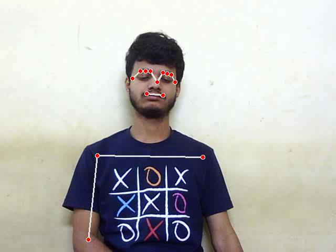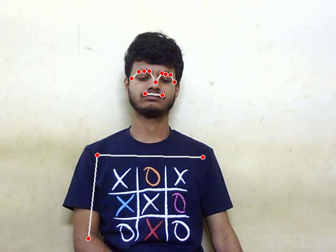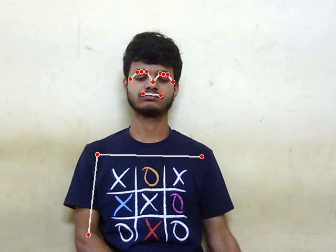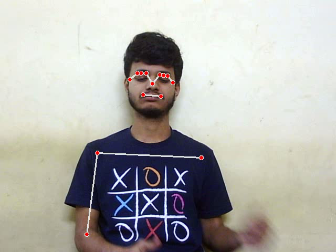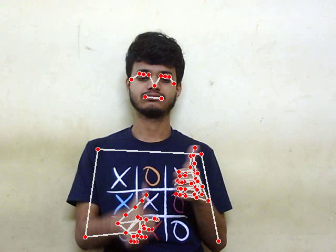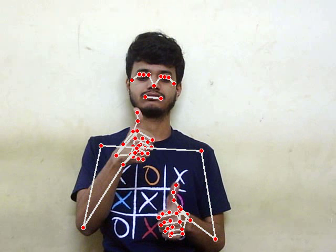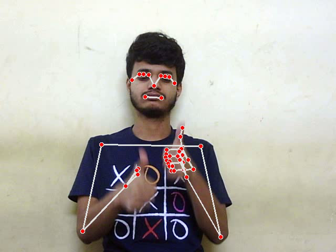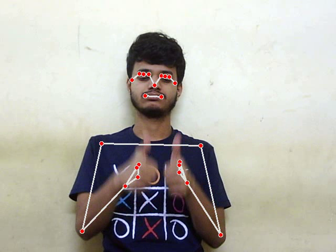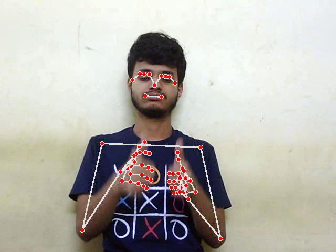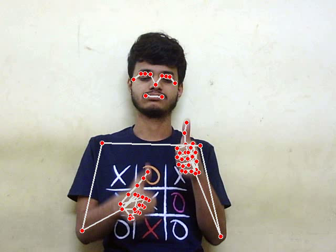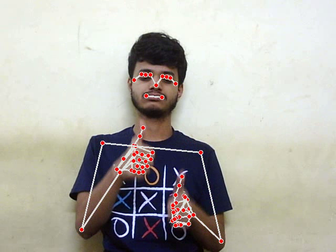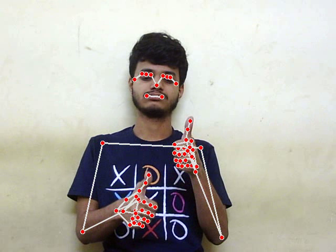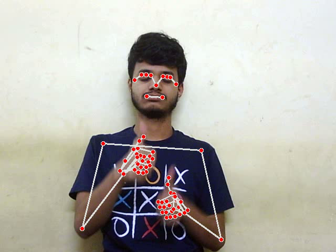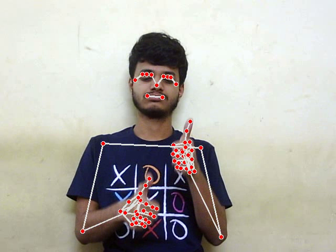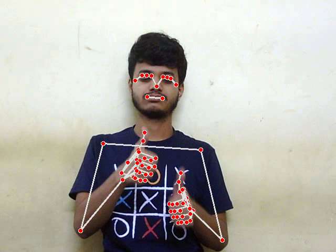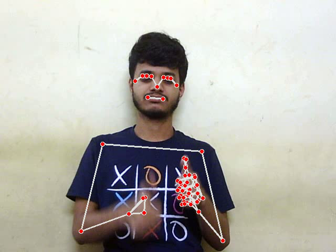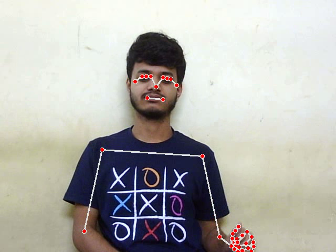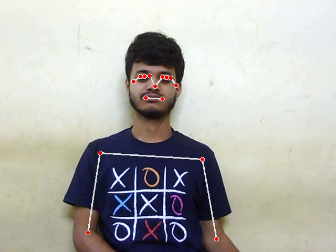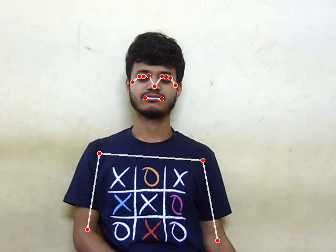which